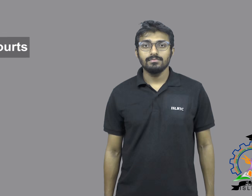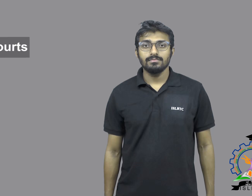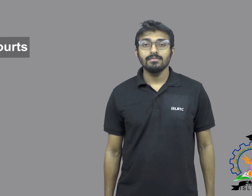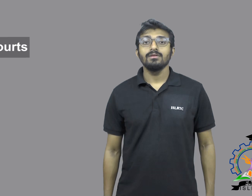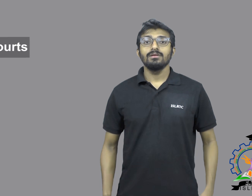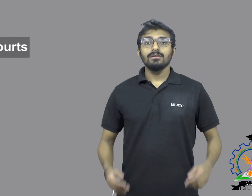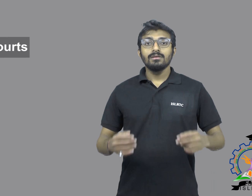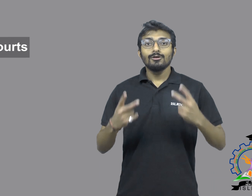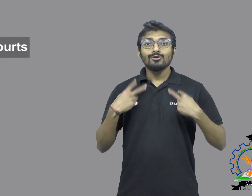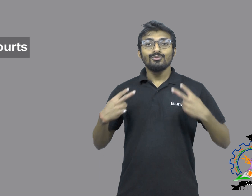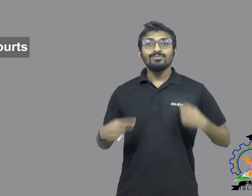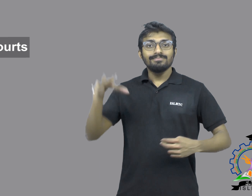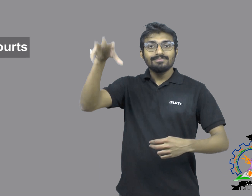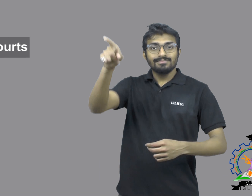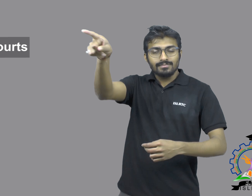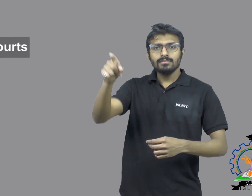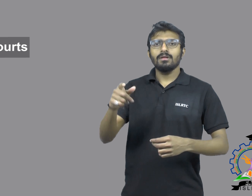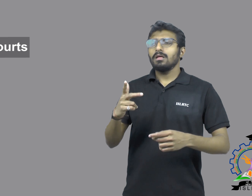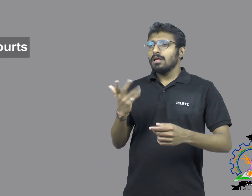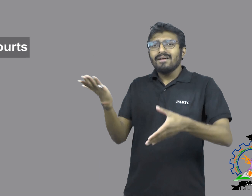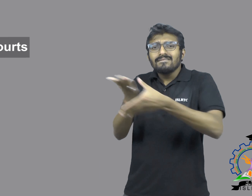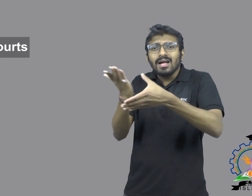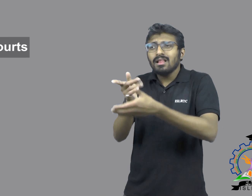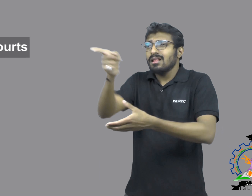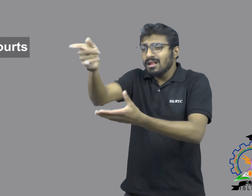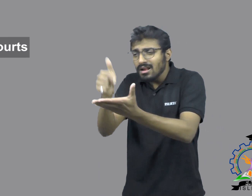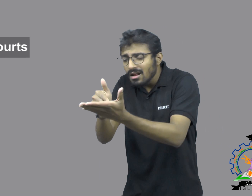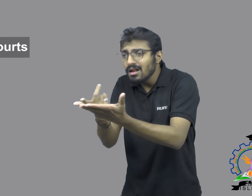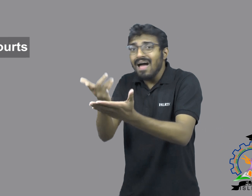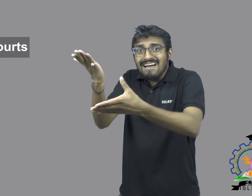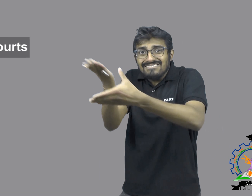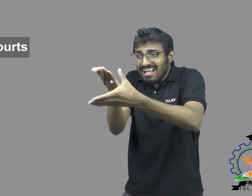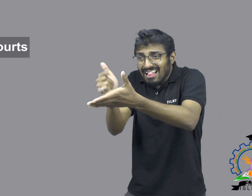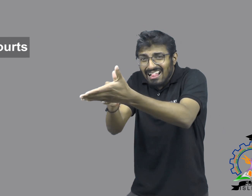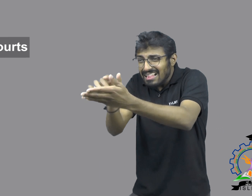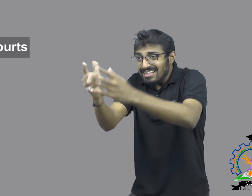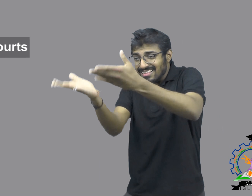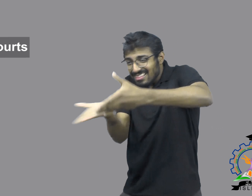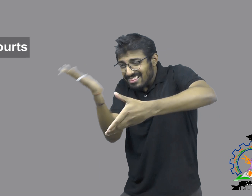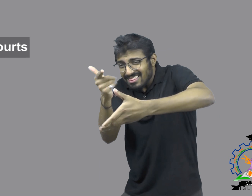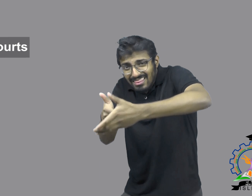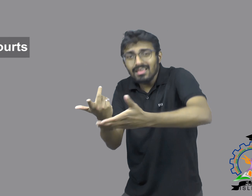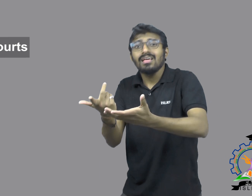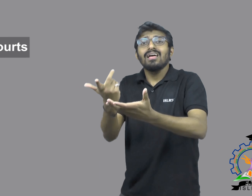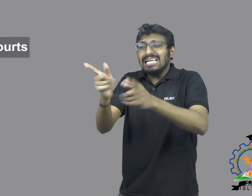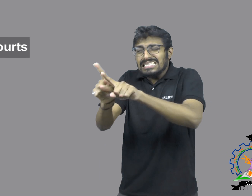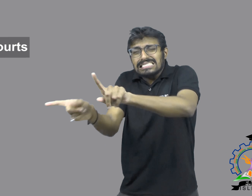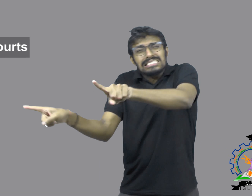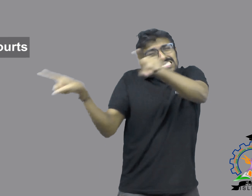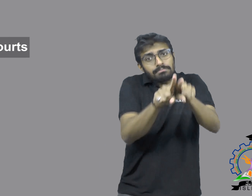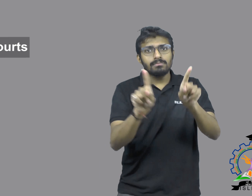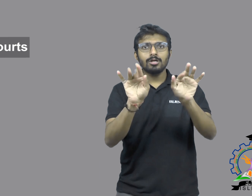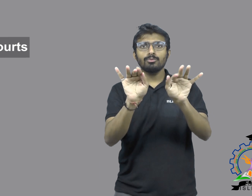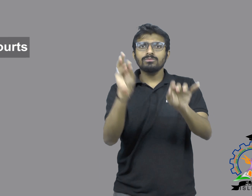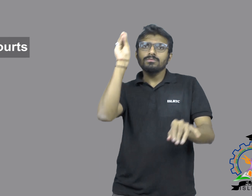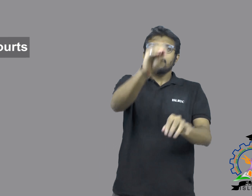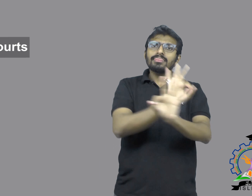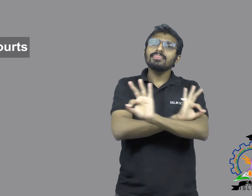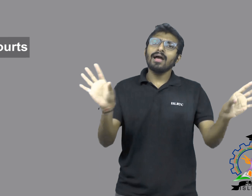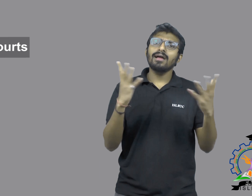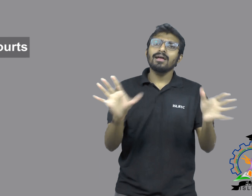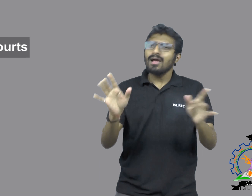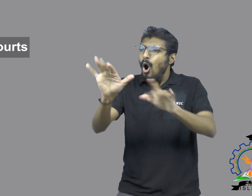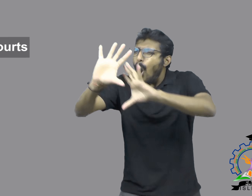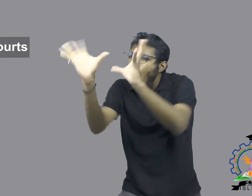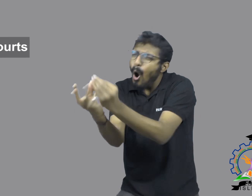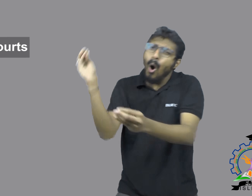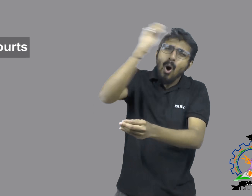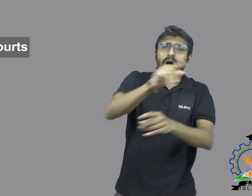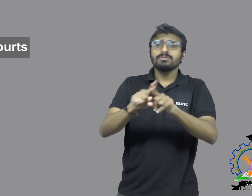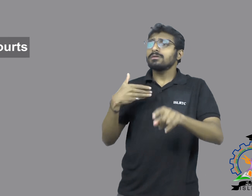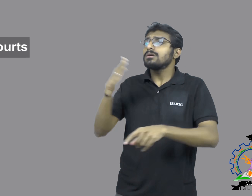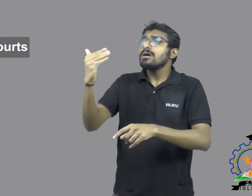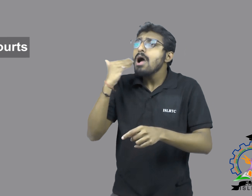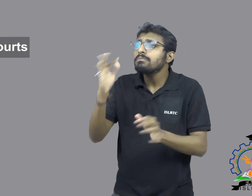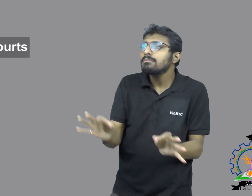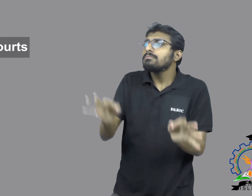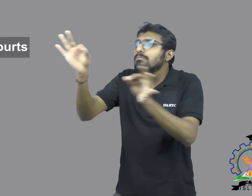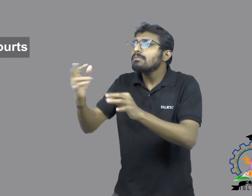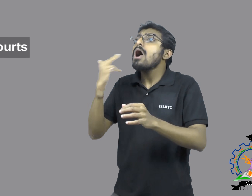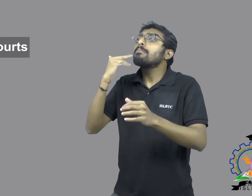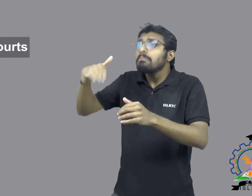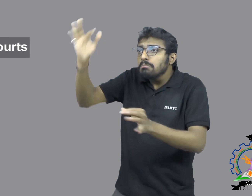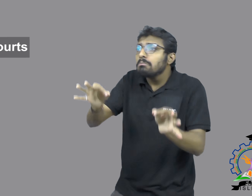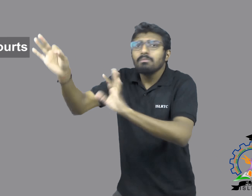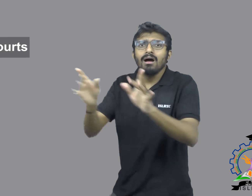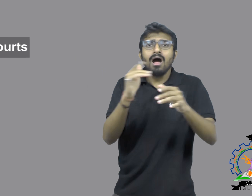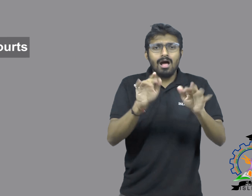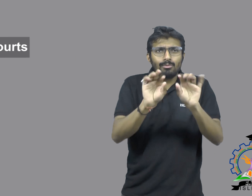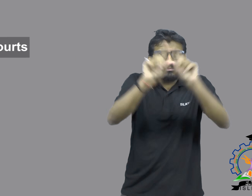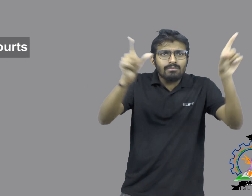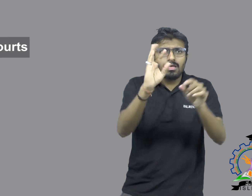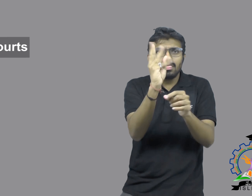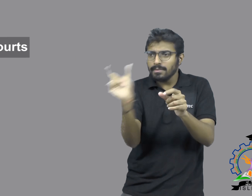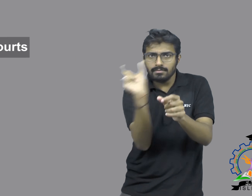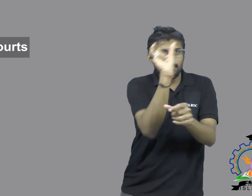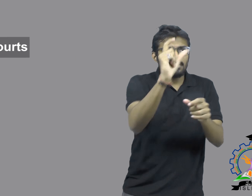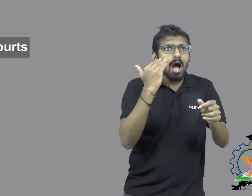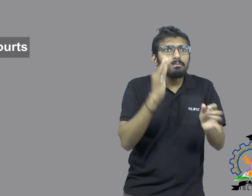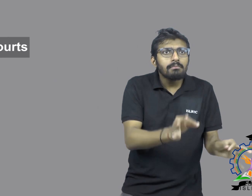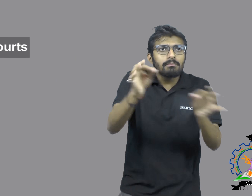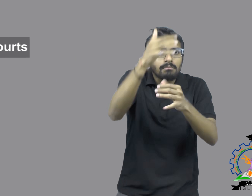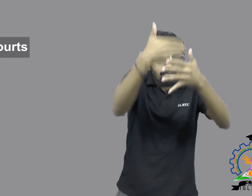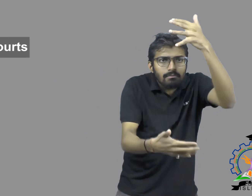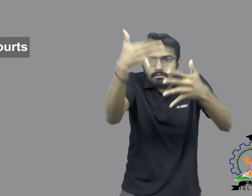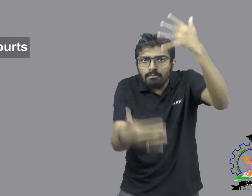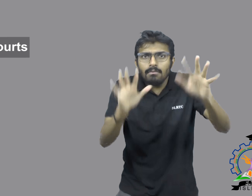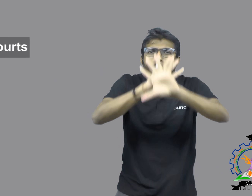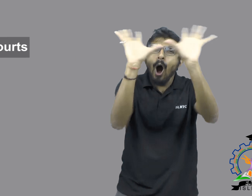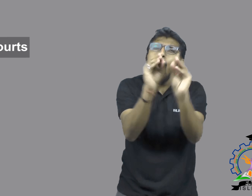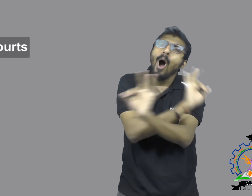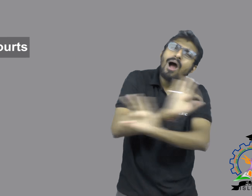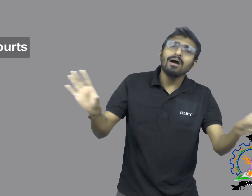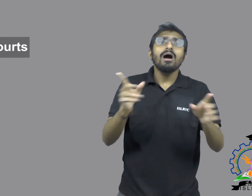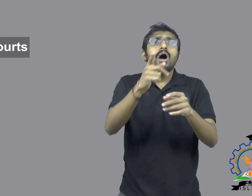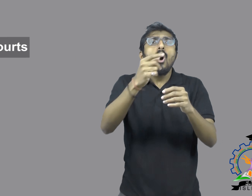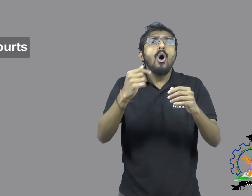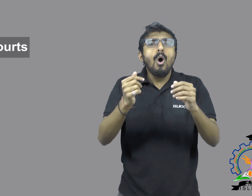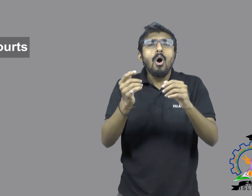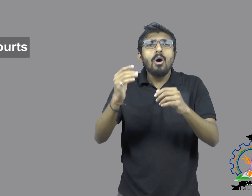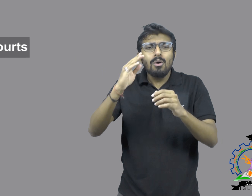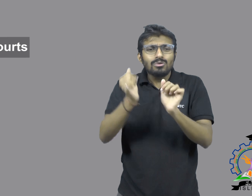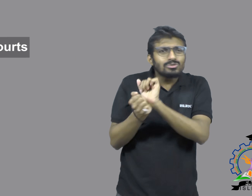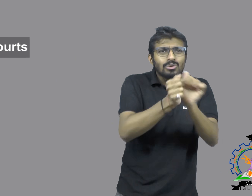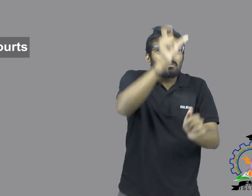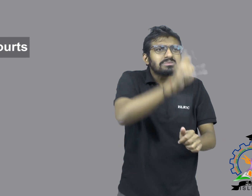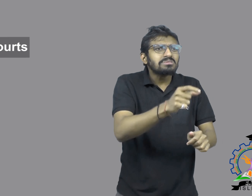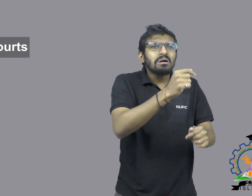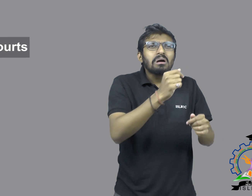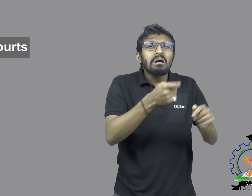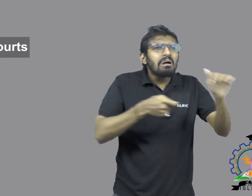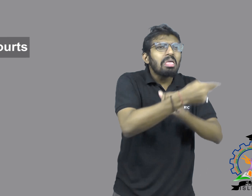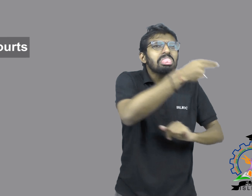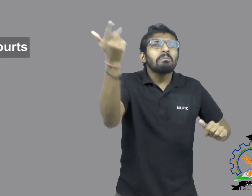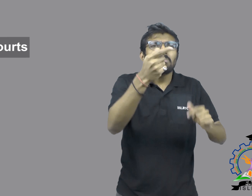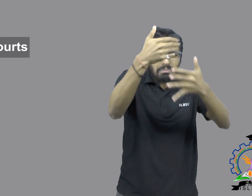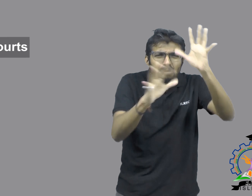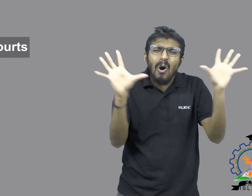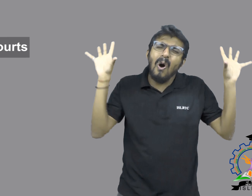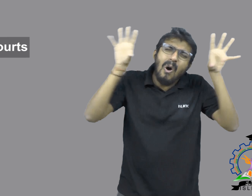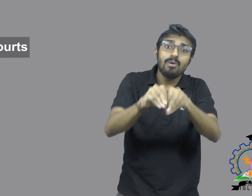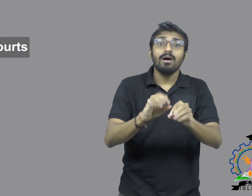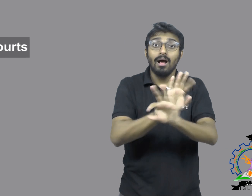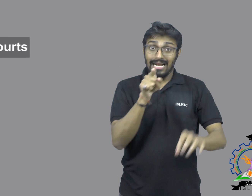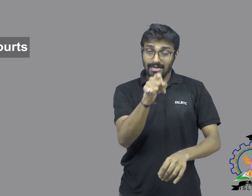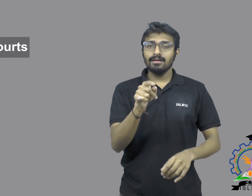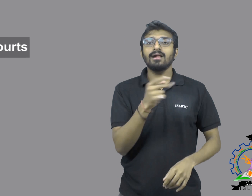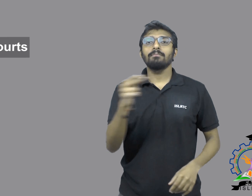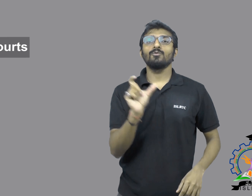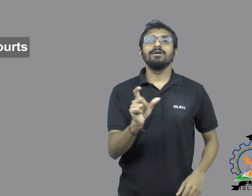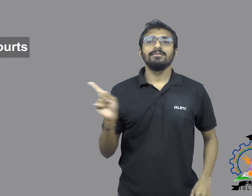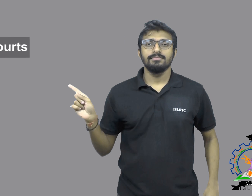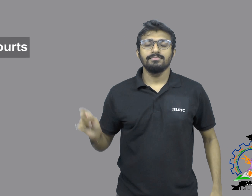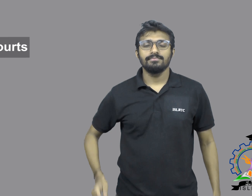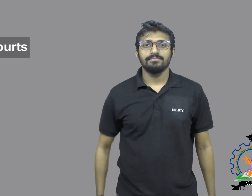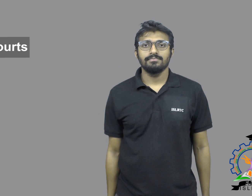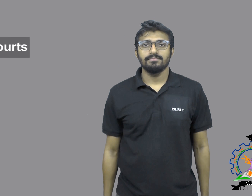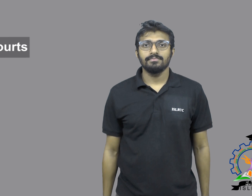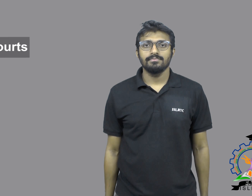E-Courts